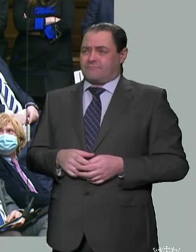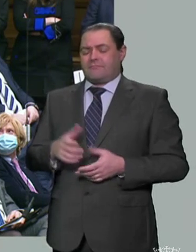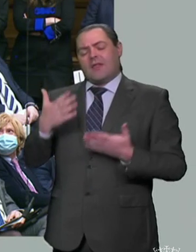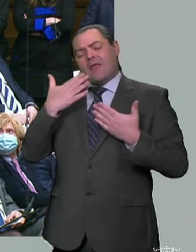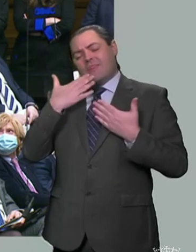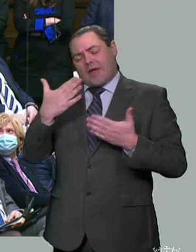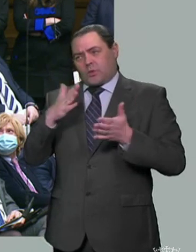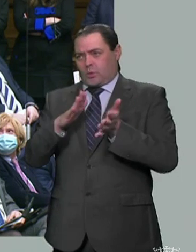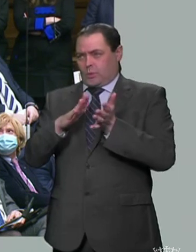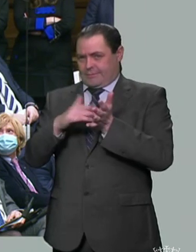That is our answer.